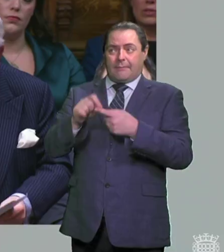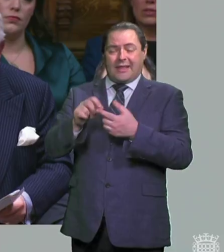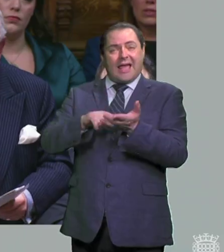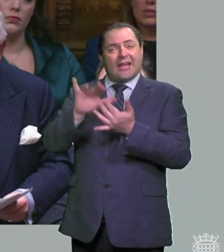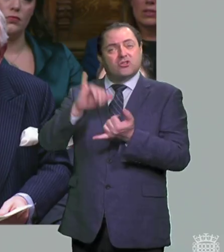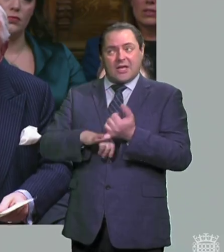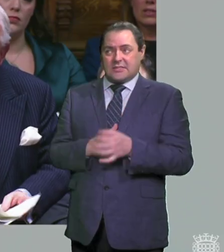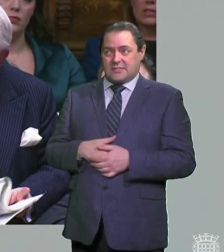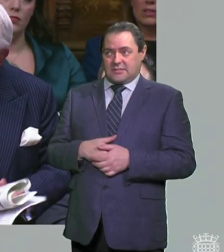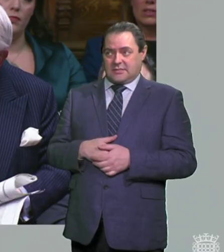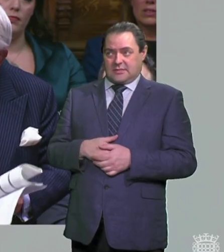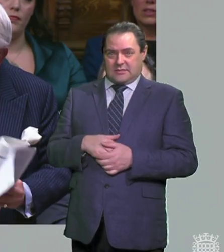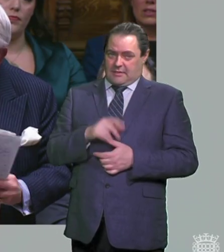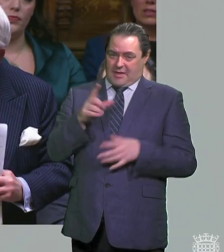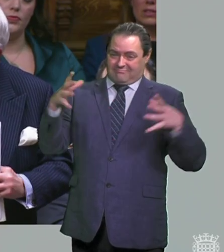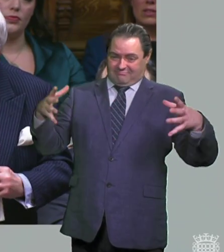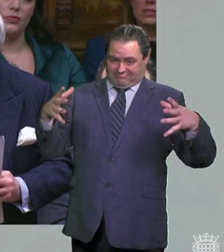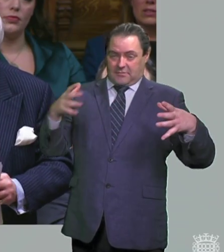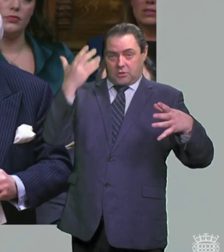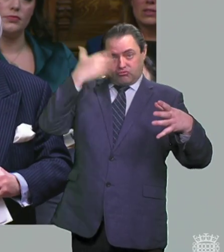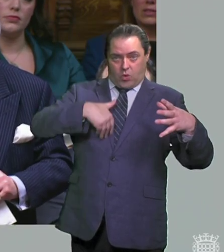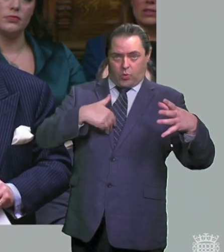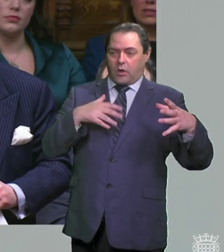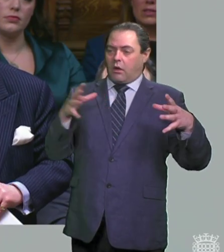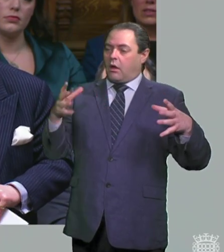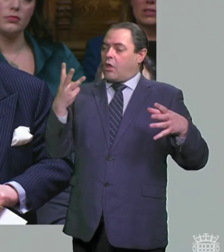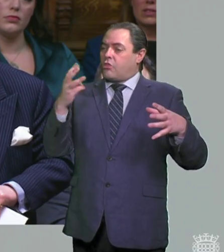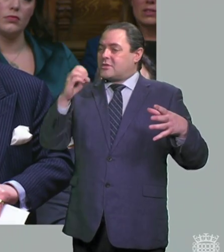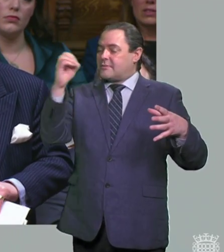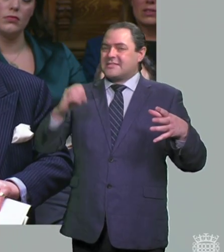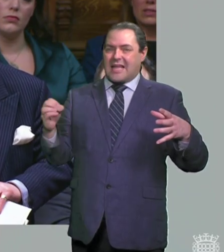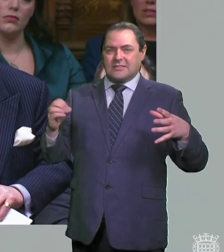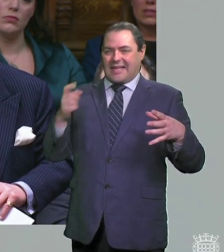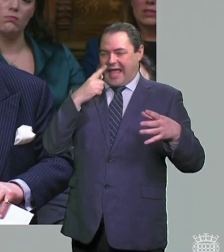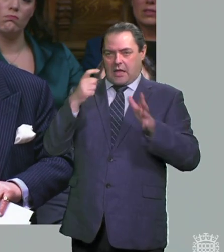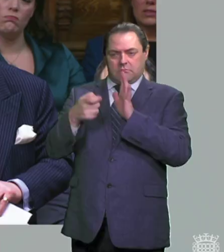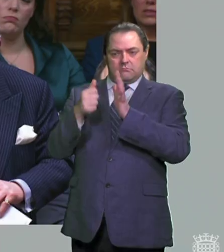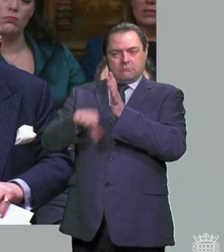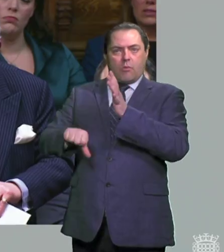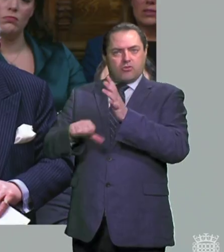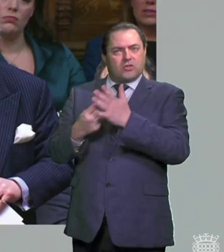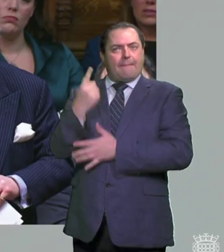Sadly, however, only 30% of eligible patients actually have this surgery.